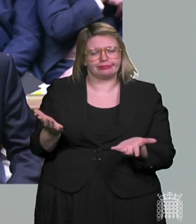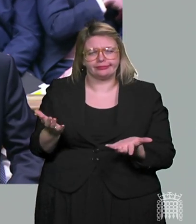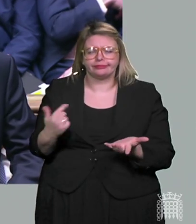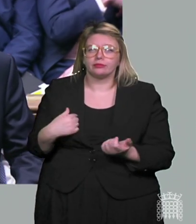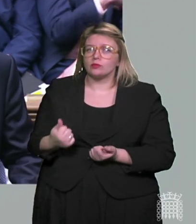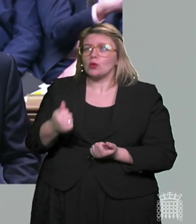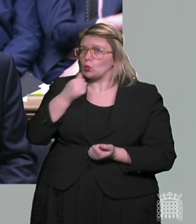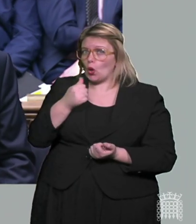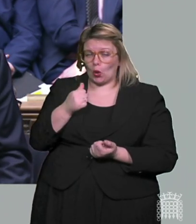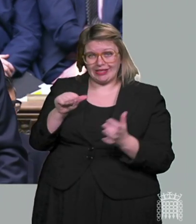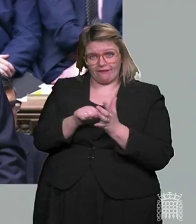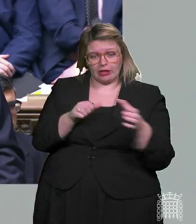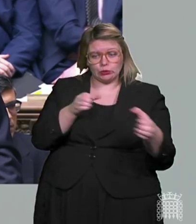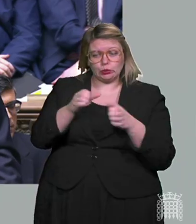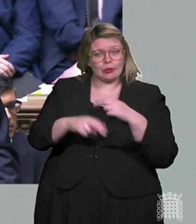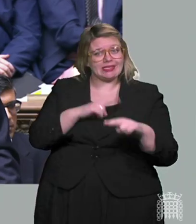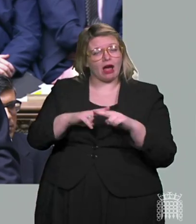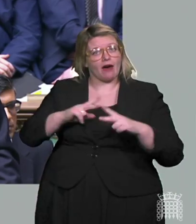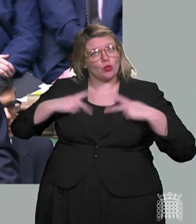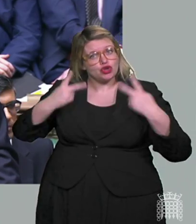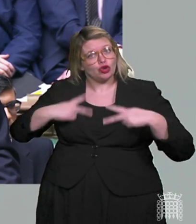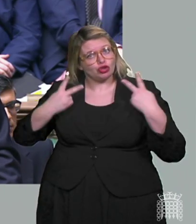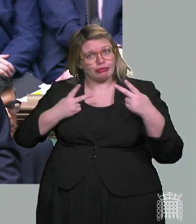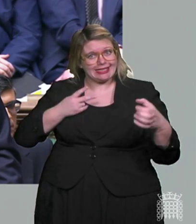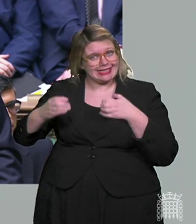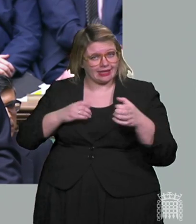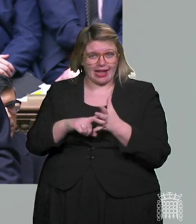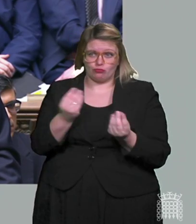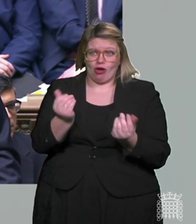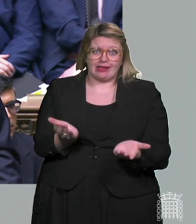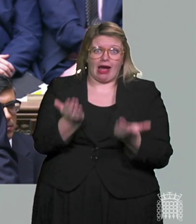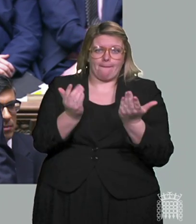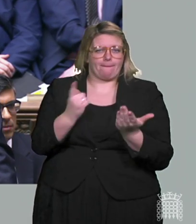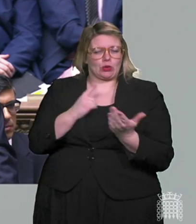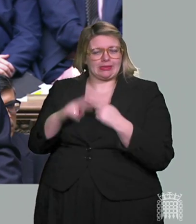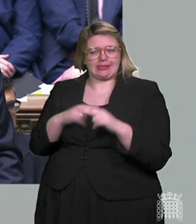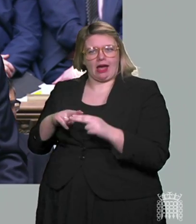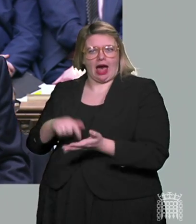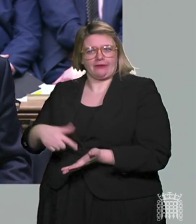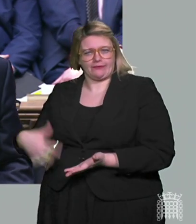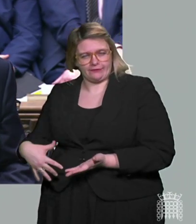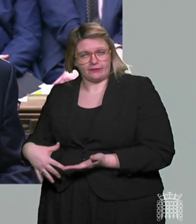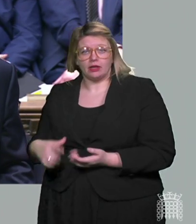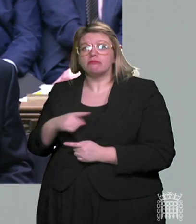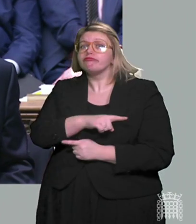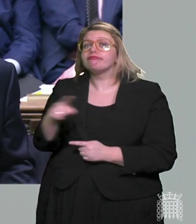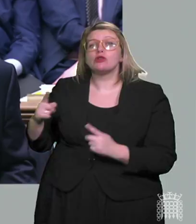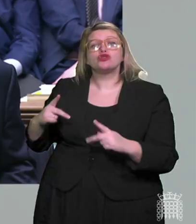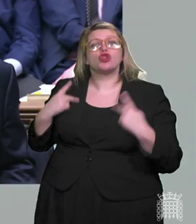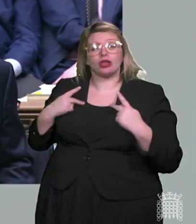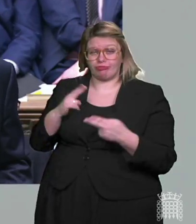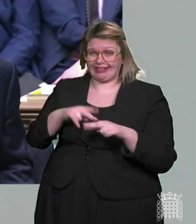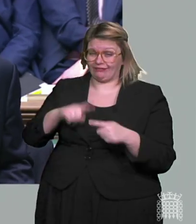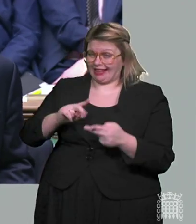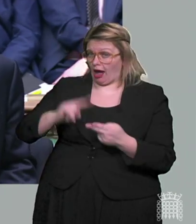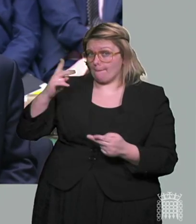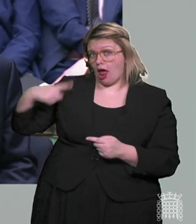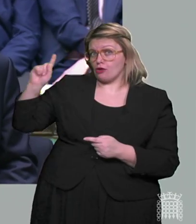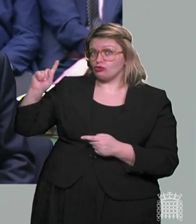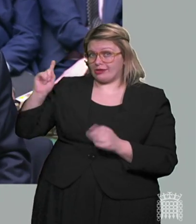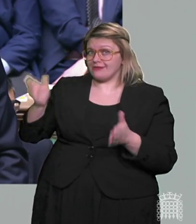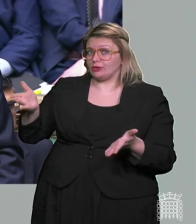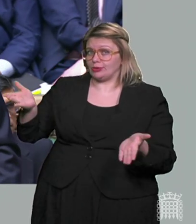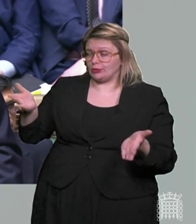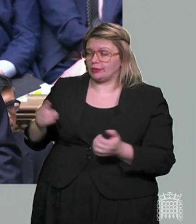We know that is making it hard to hire staff and raising prices for parents, with around two thirds of childcare providers increasing fees last year alone.